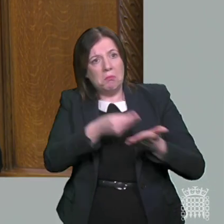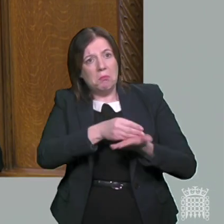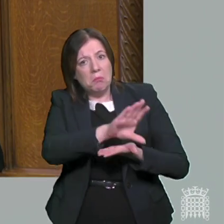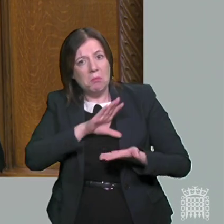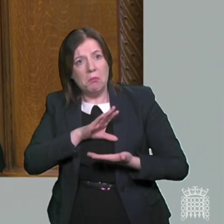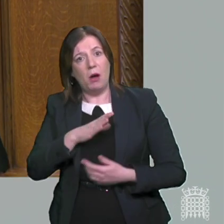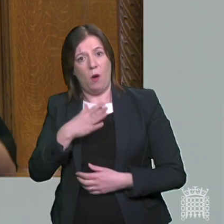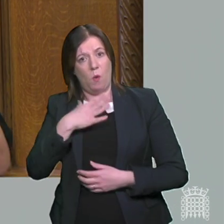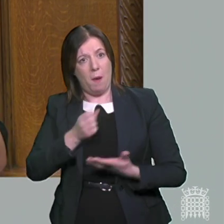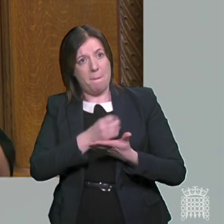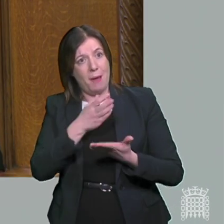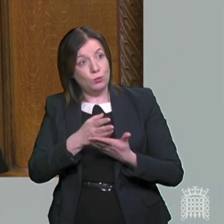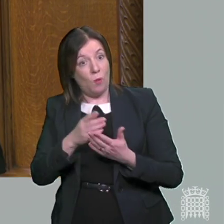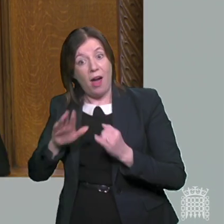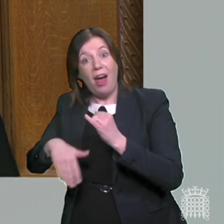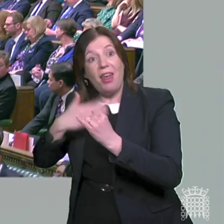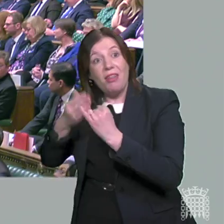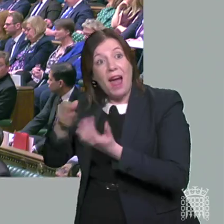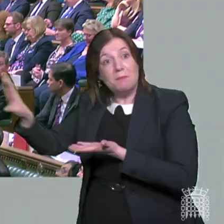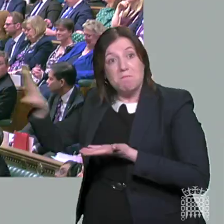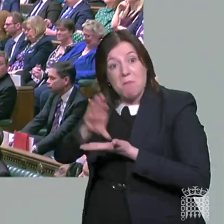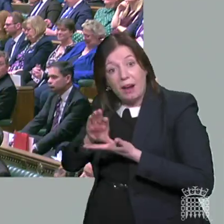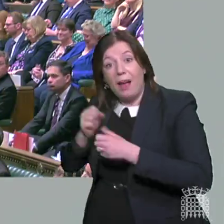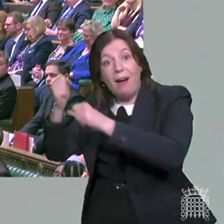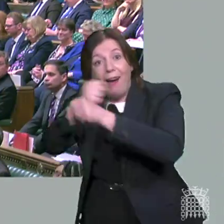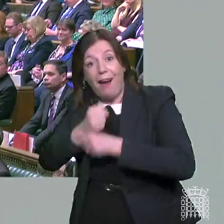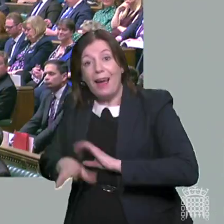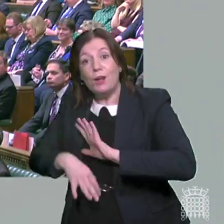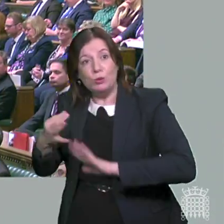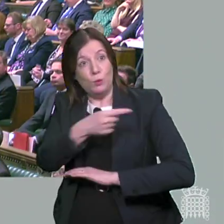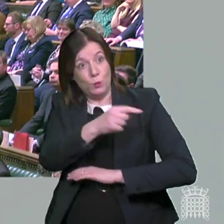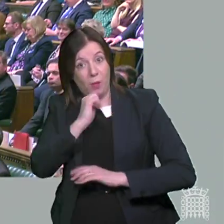Will he visit once works are completed to see the difference himself?